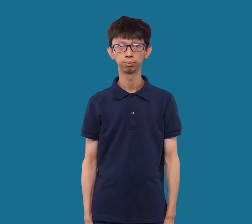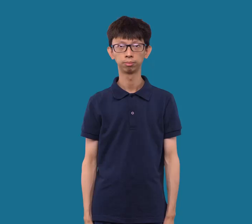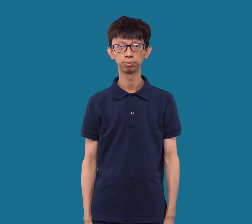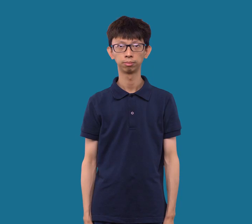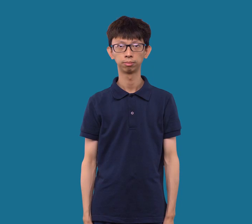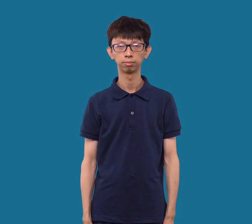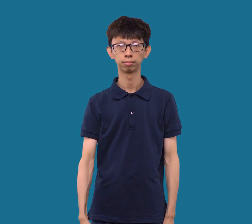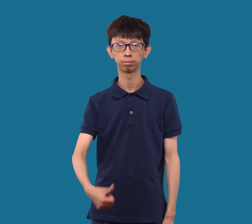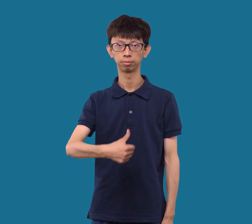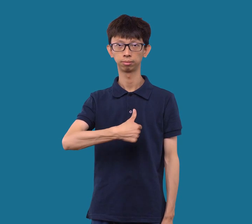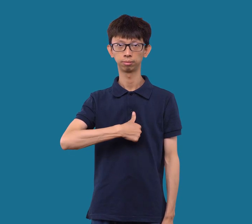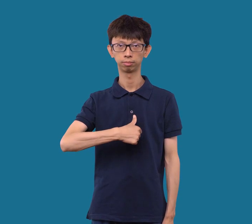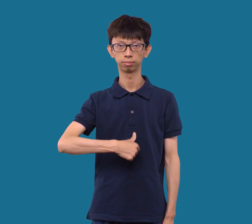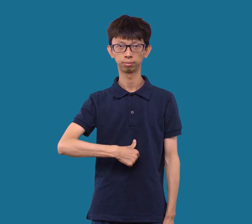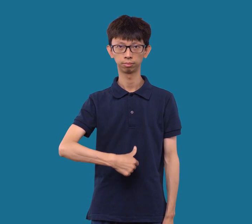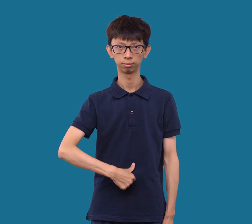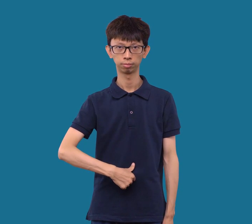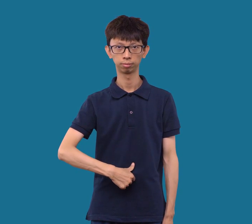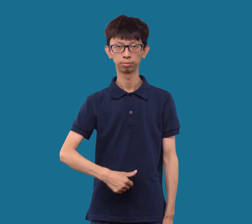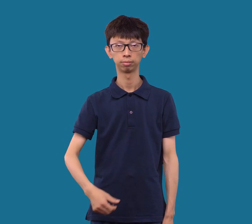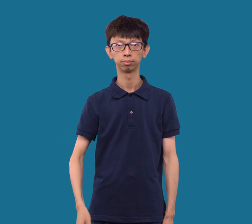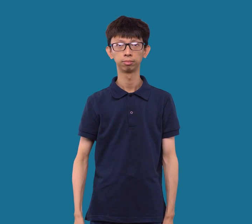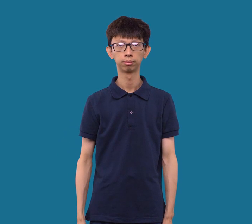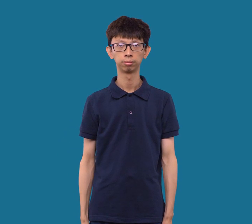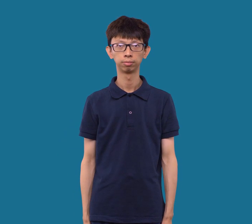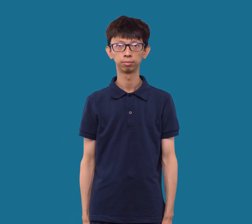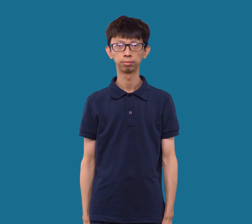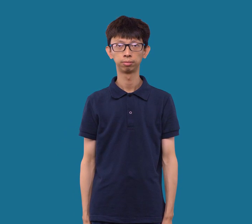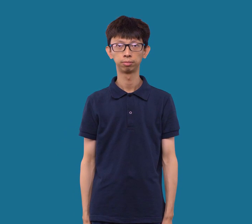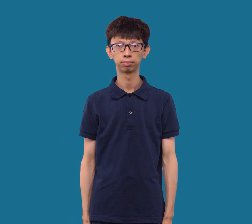khuy